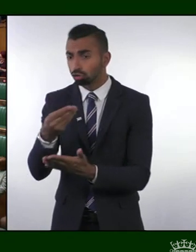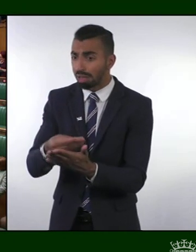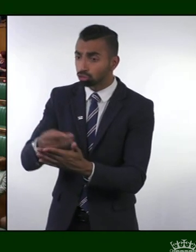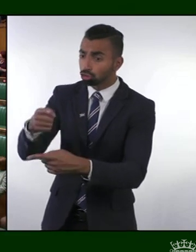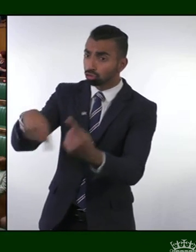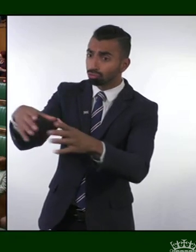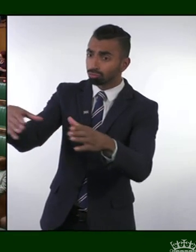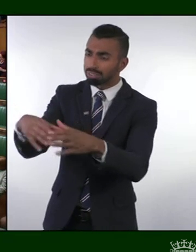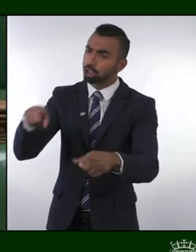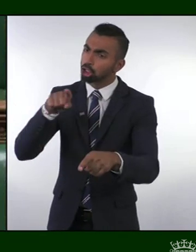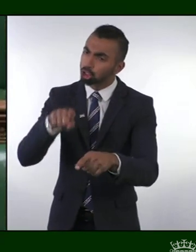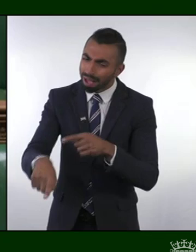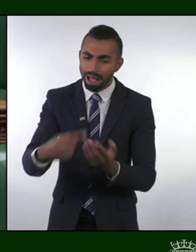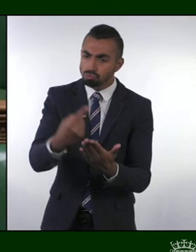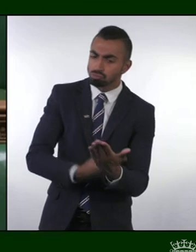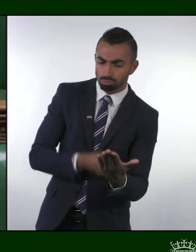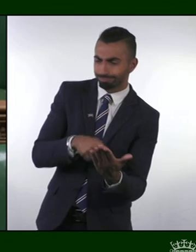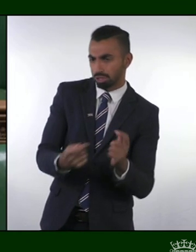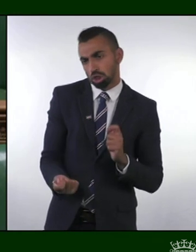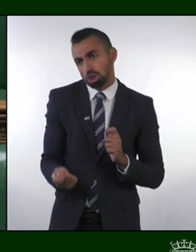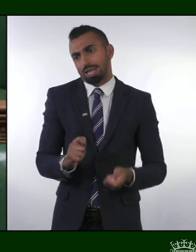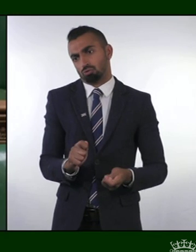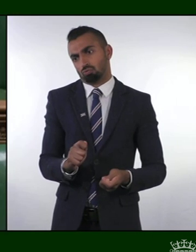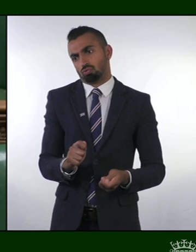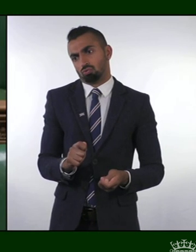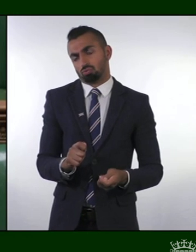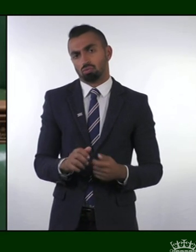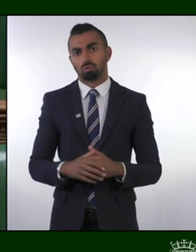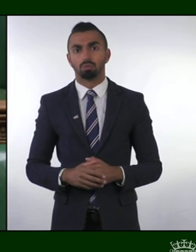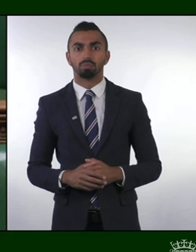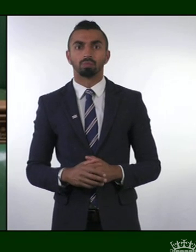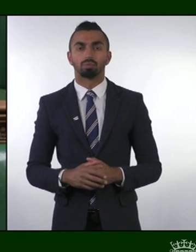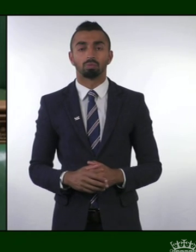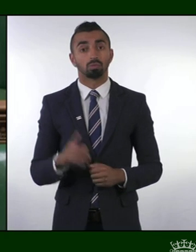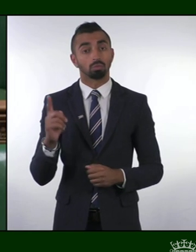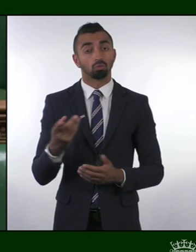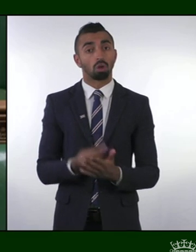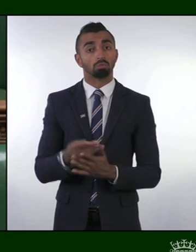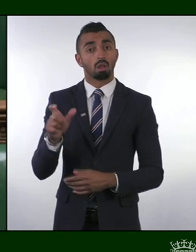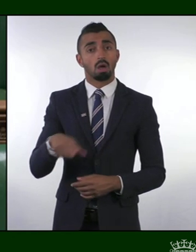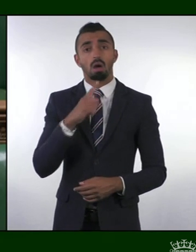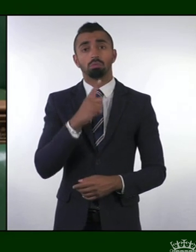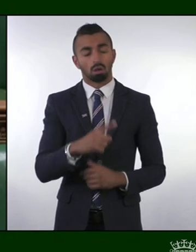The right honourable Member is right to highlight the important work that Leeds council does.